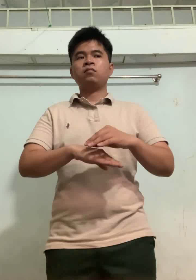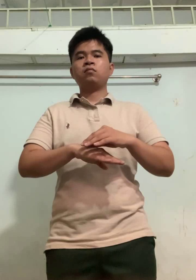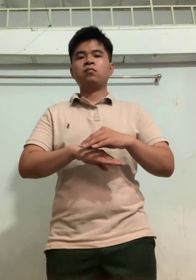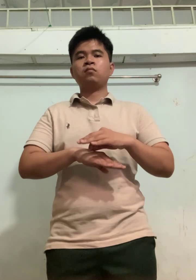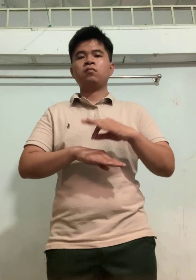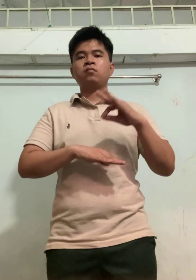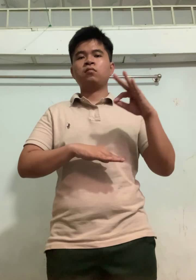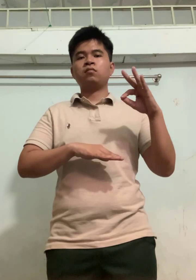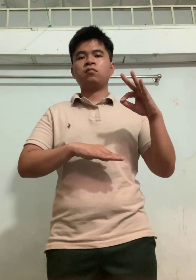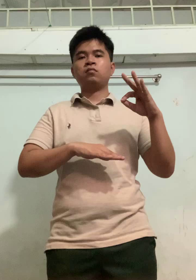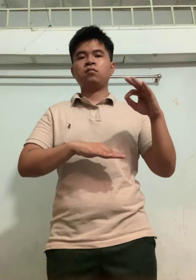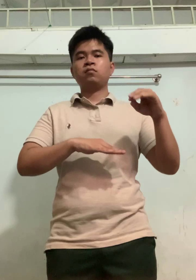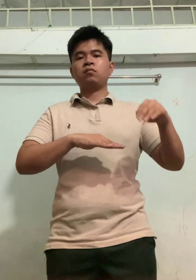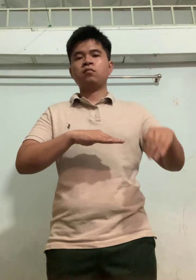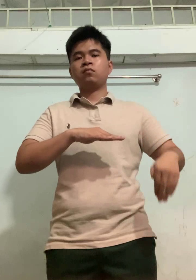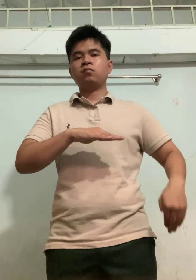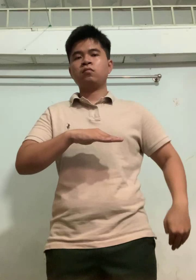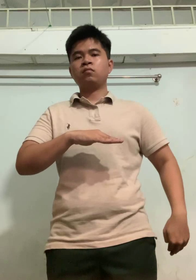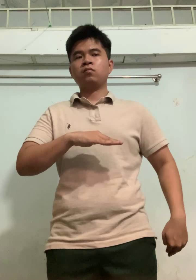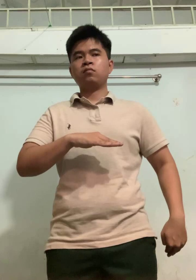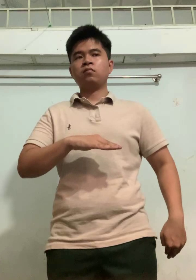tuan sau